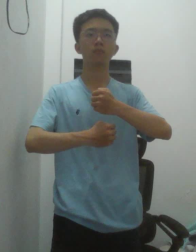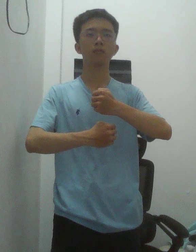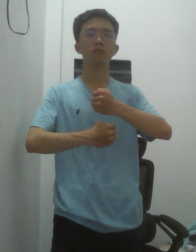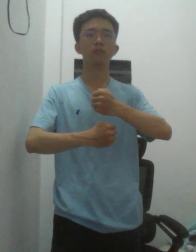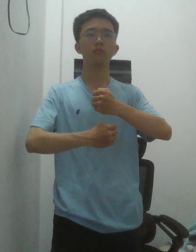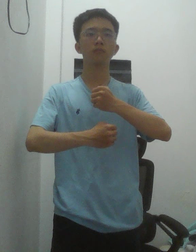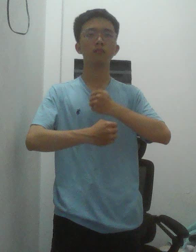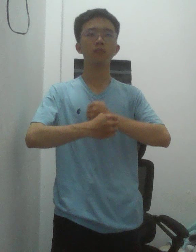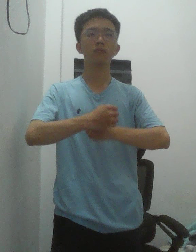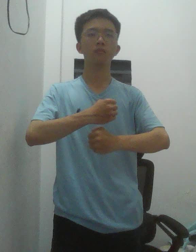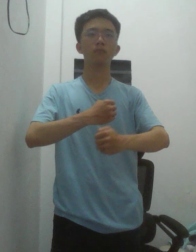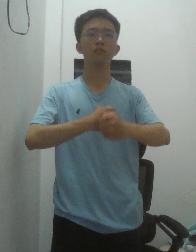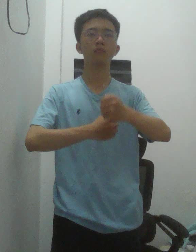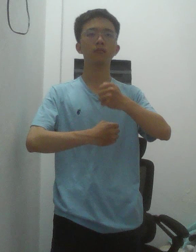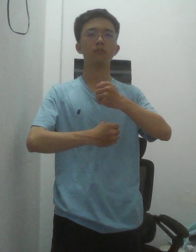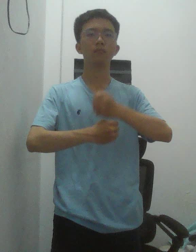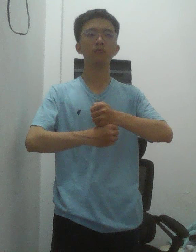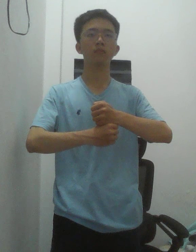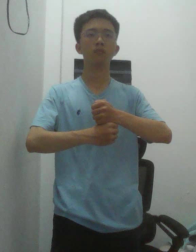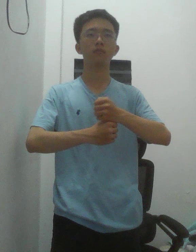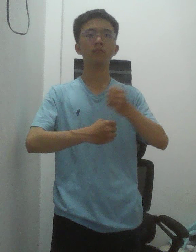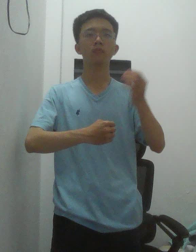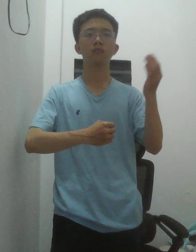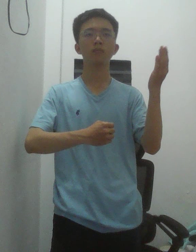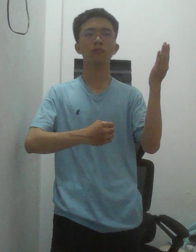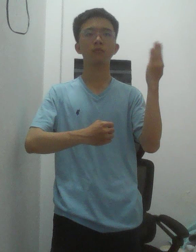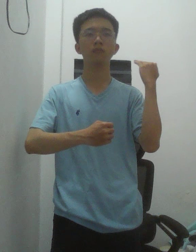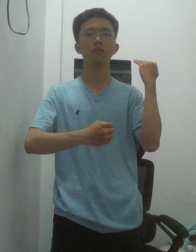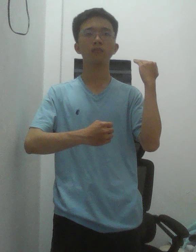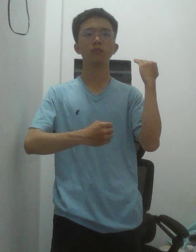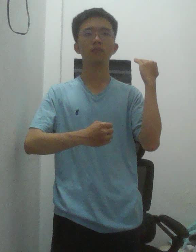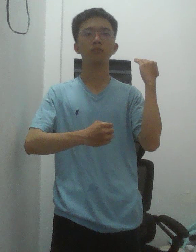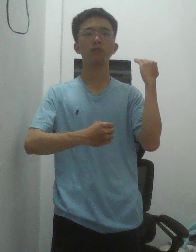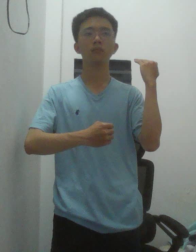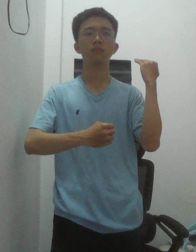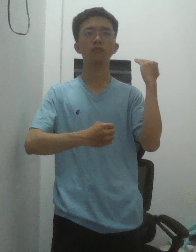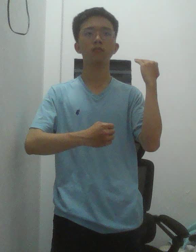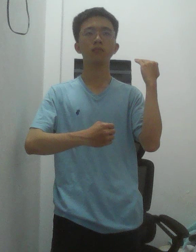nam truoc